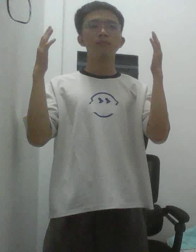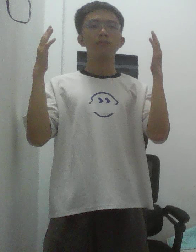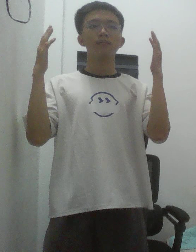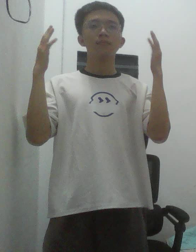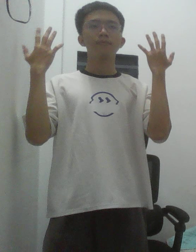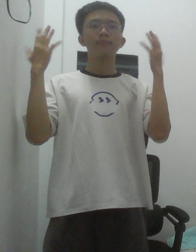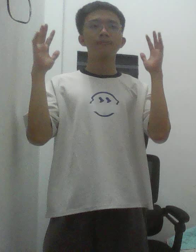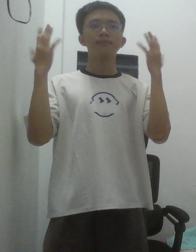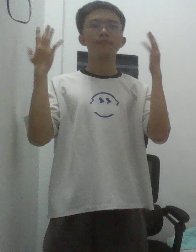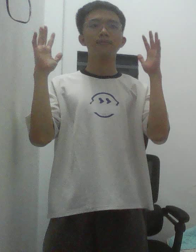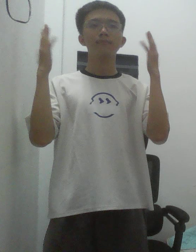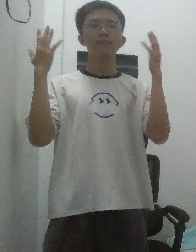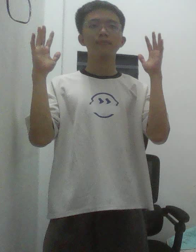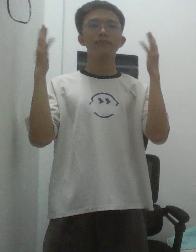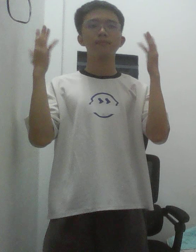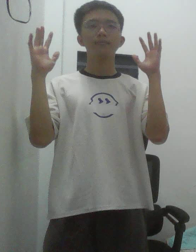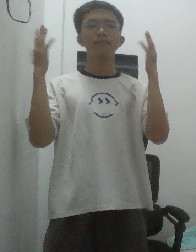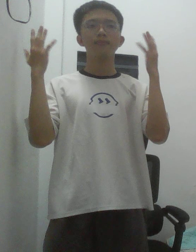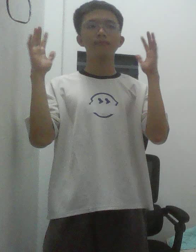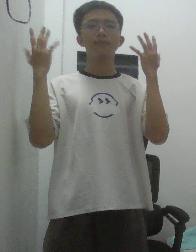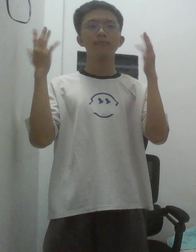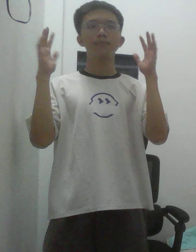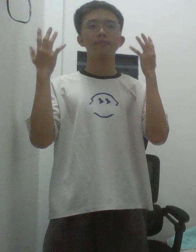vo tay